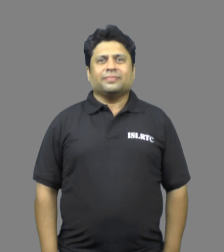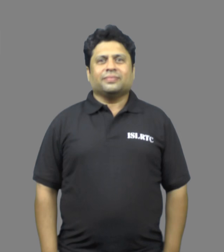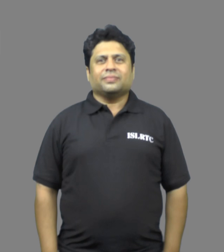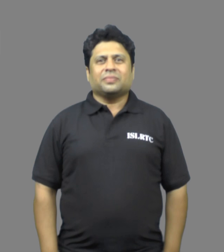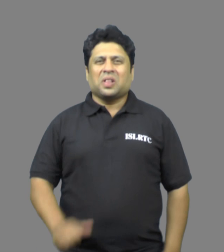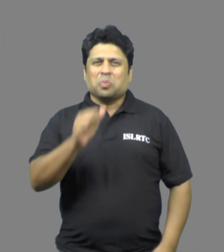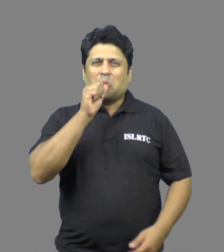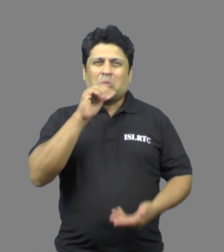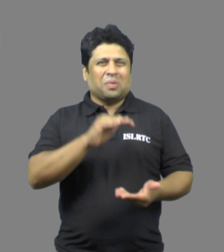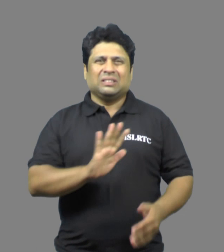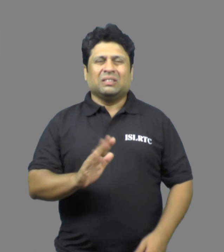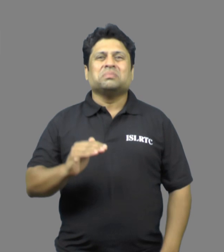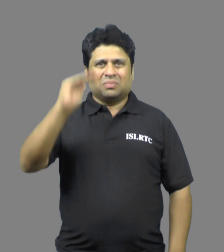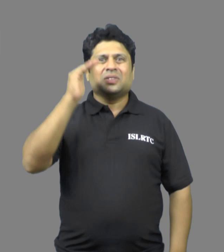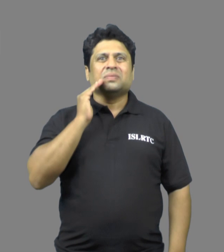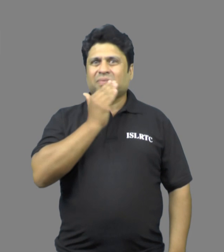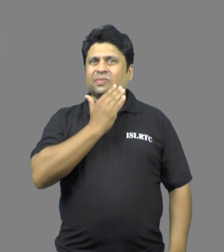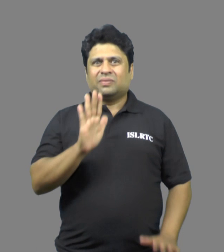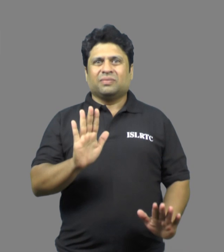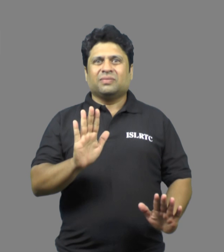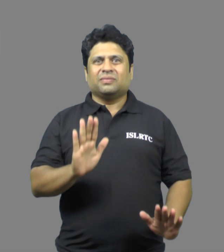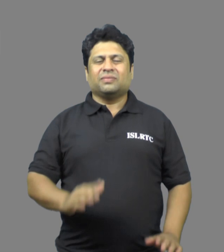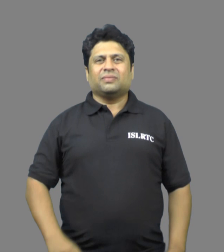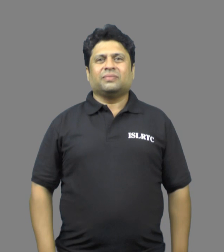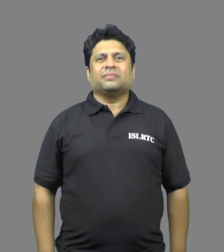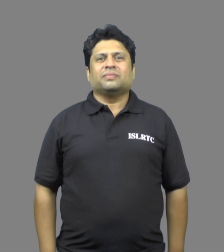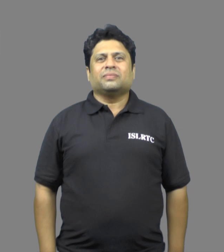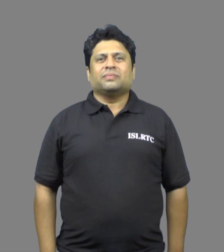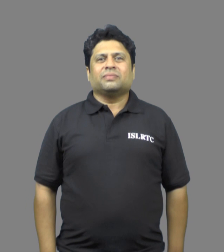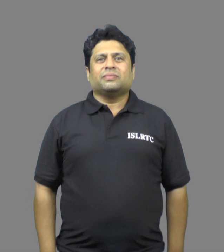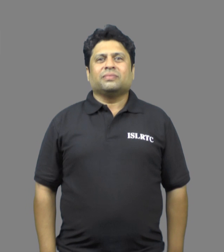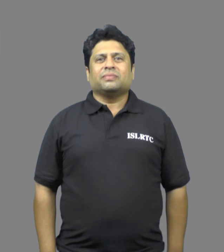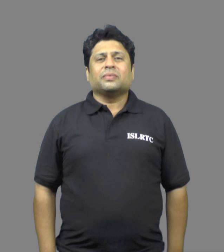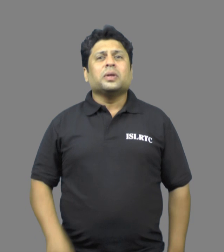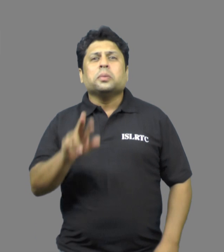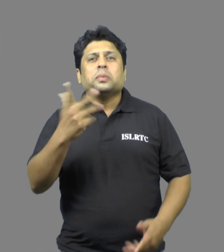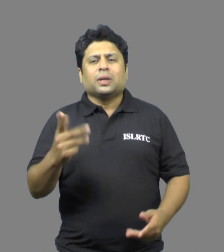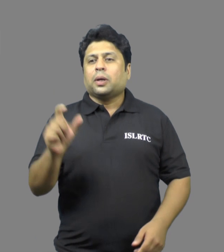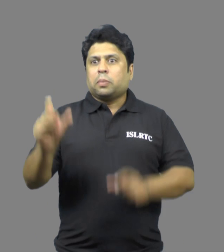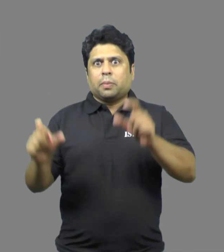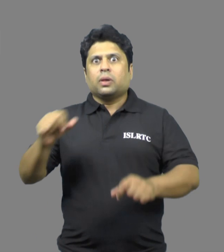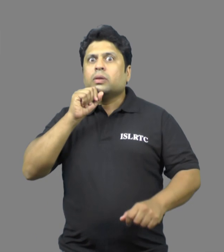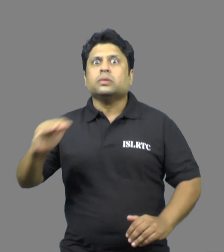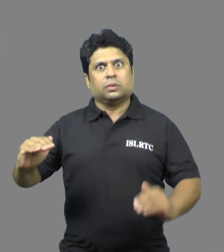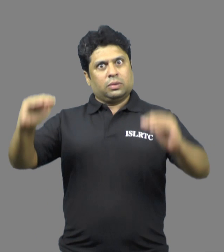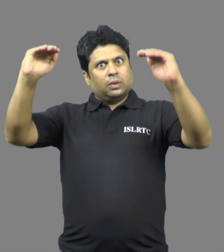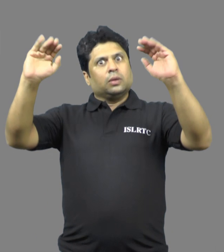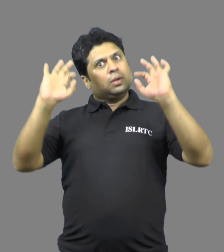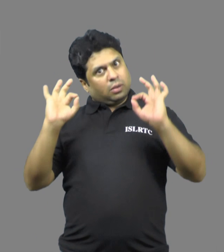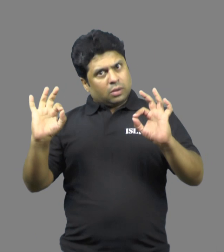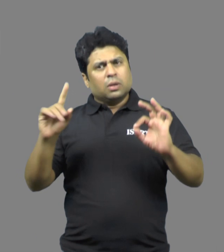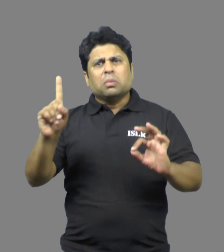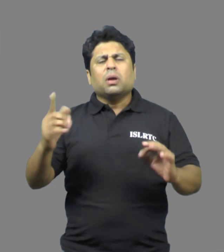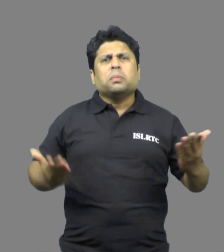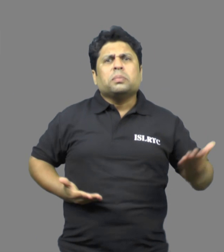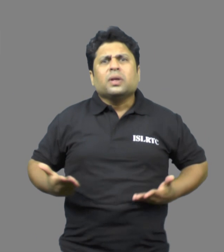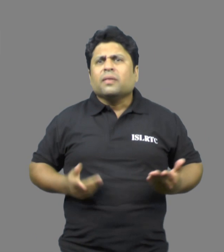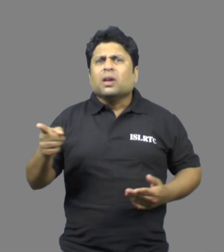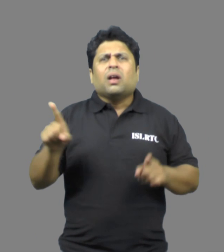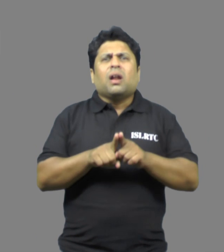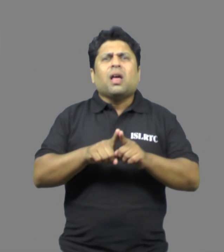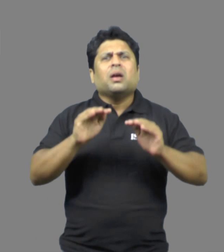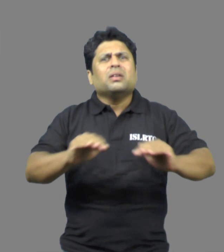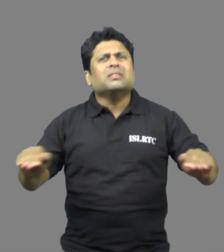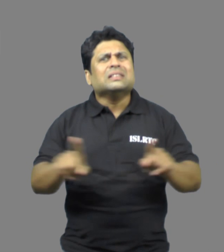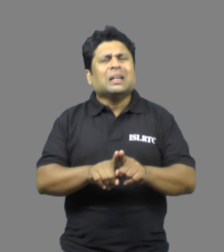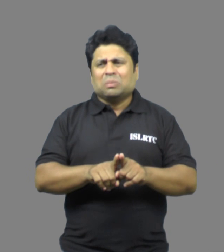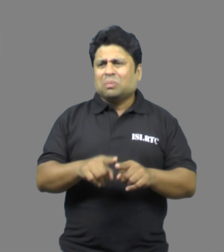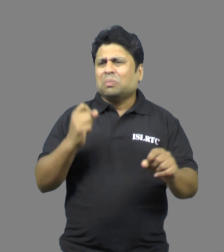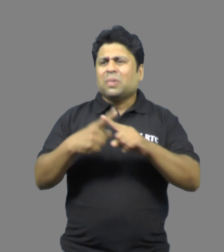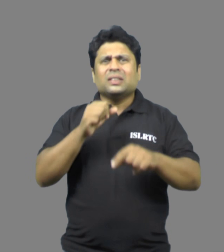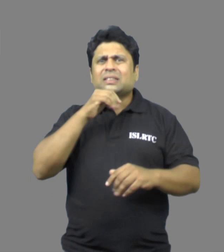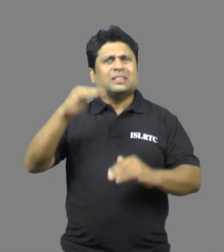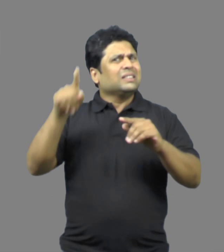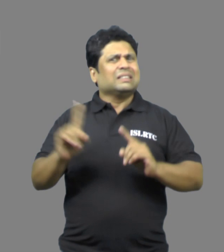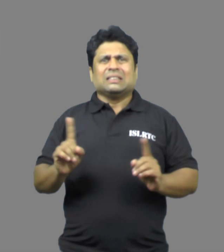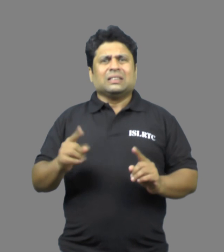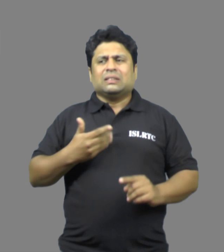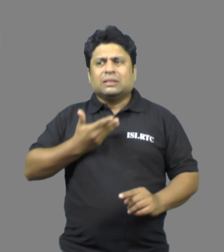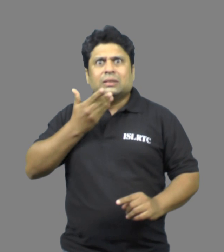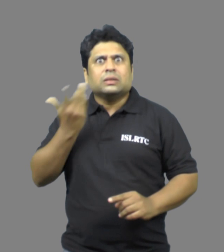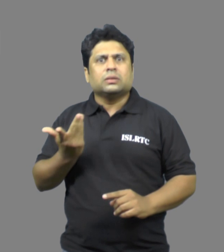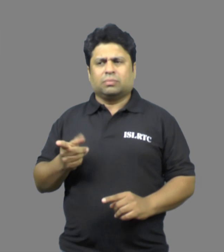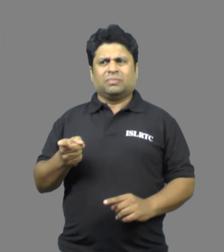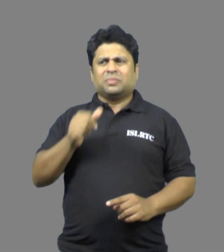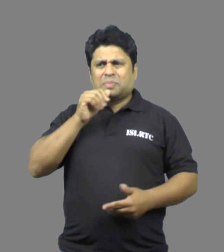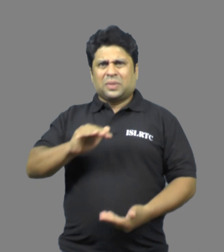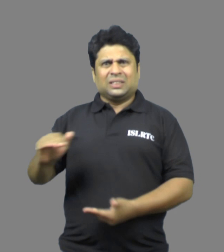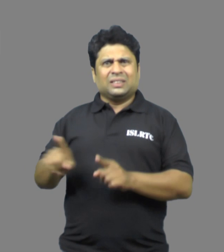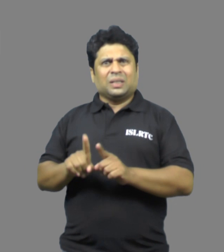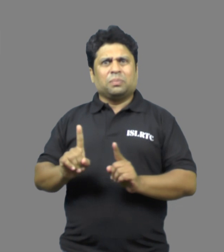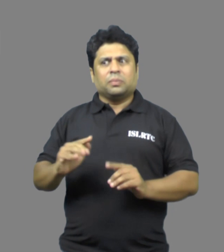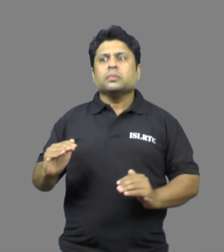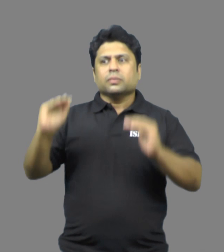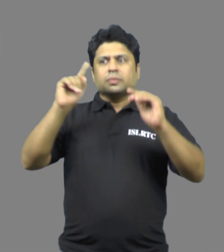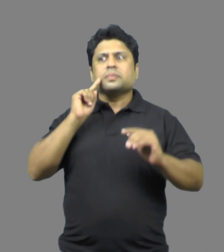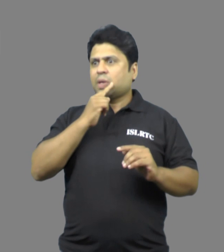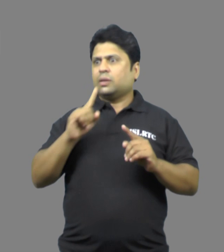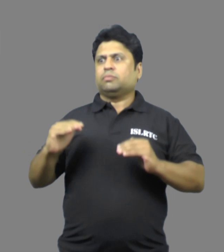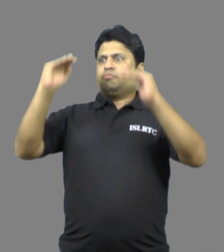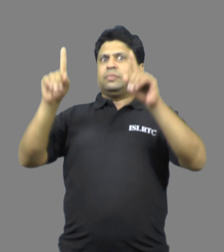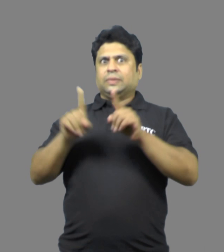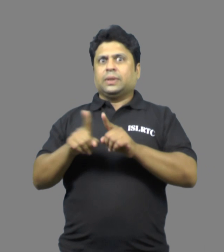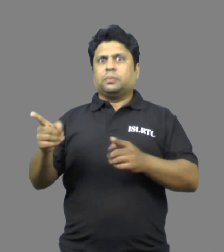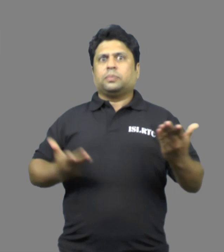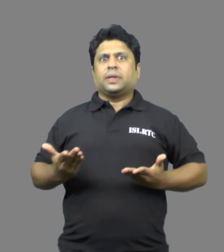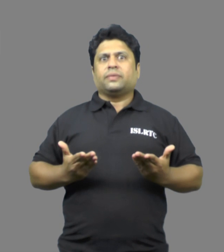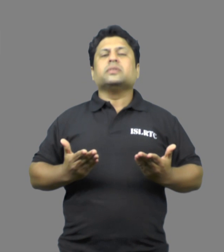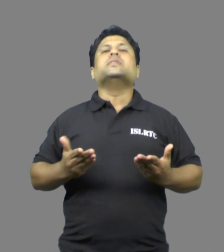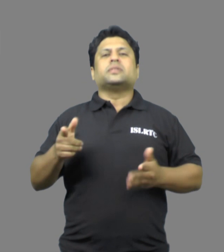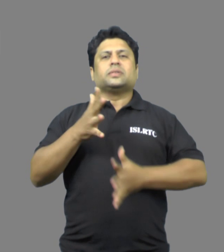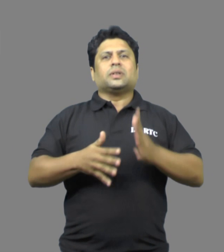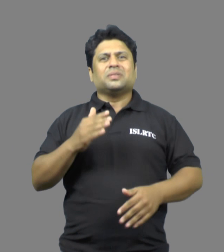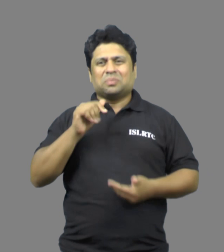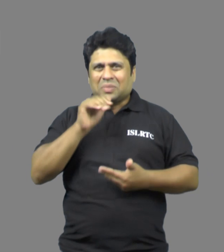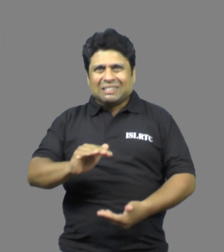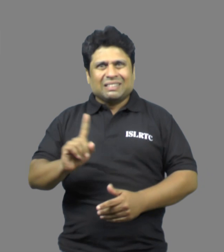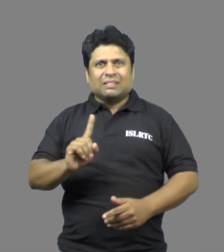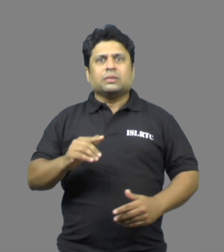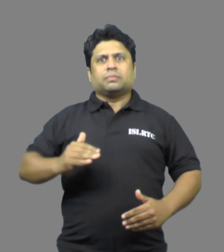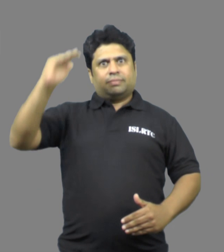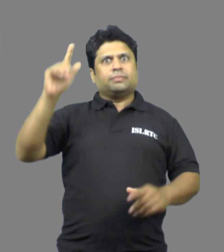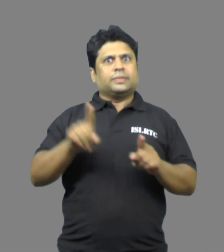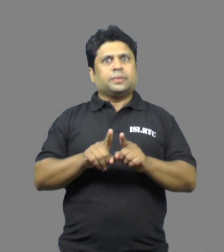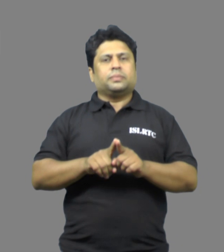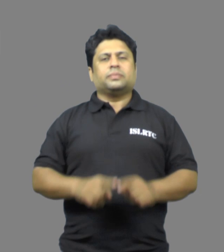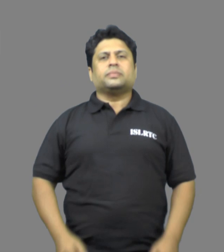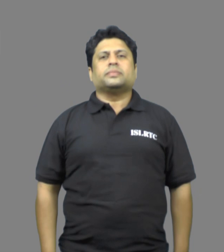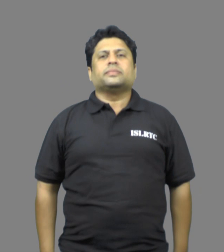Act your age